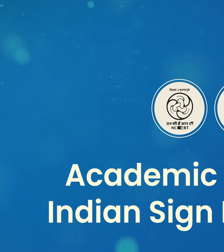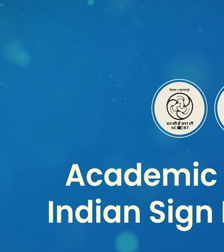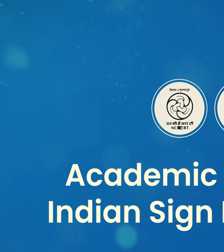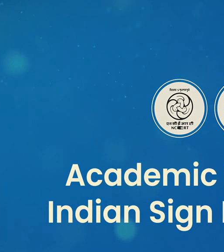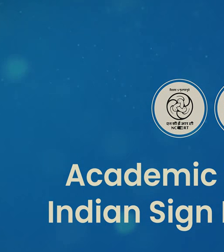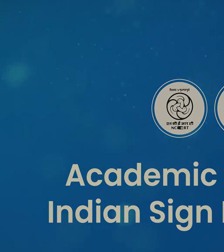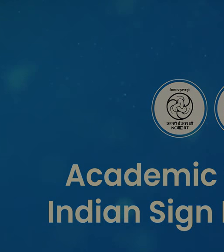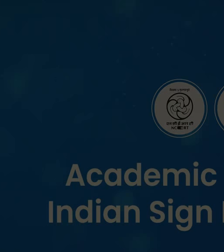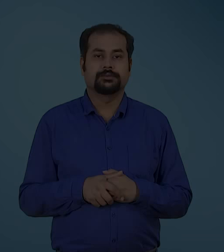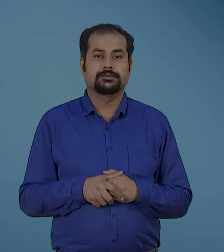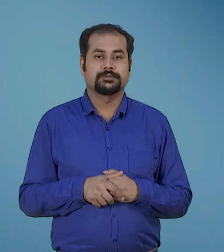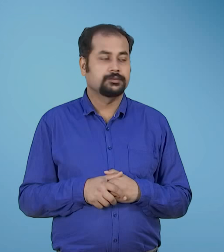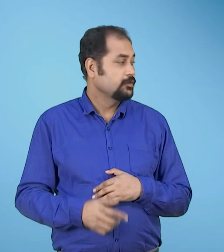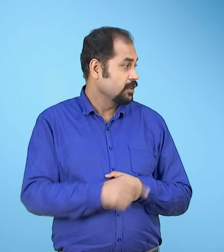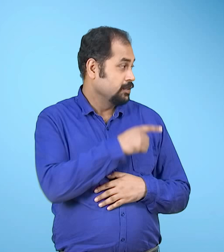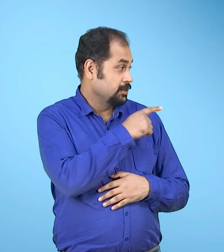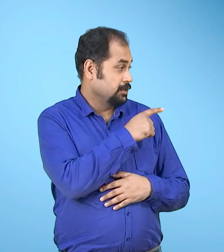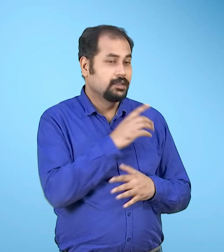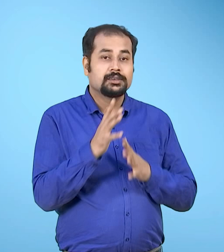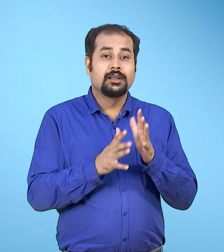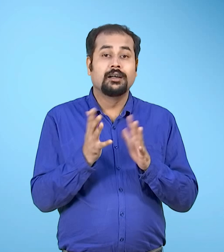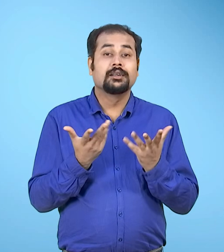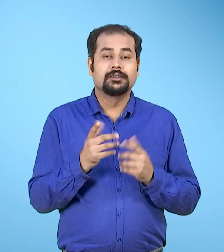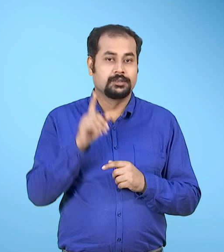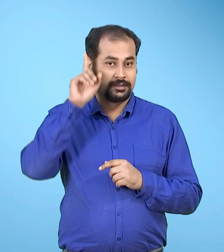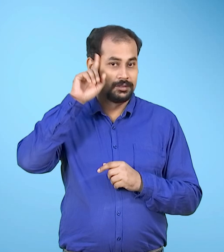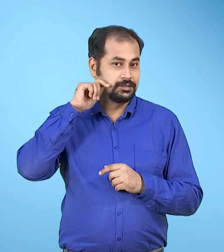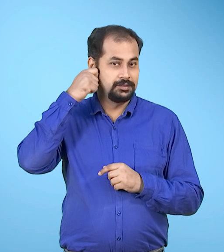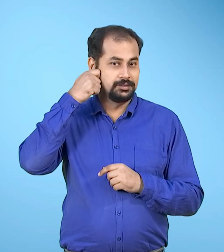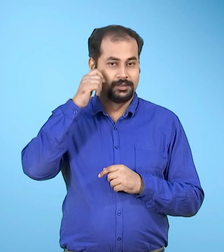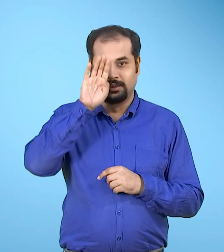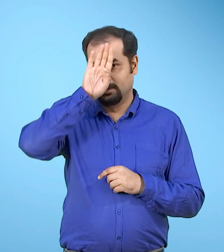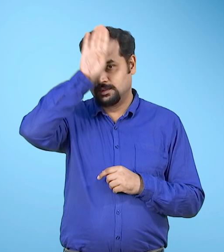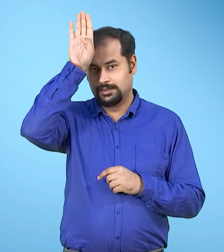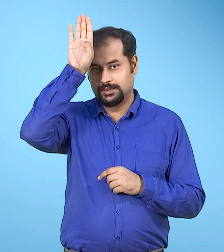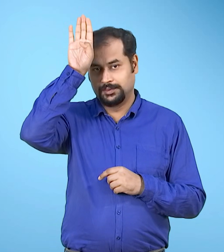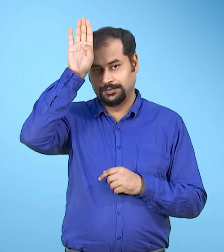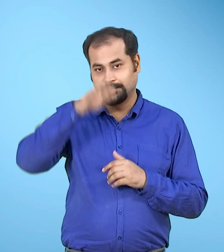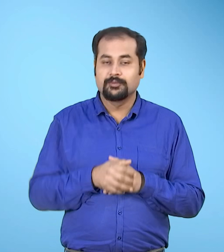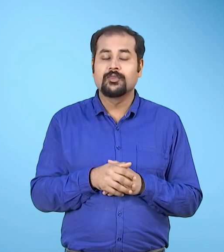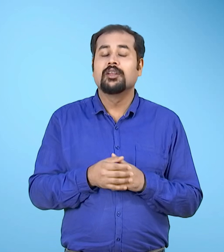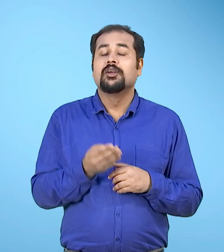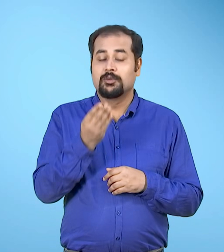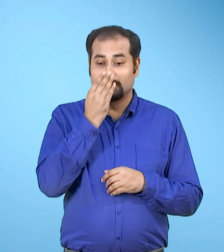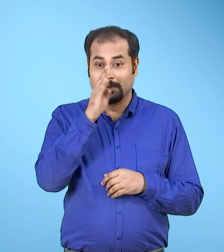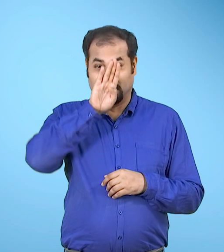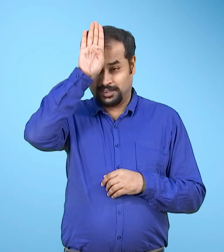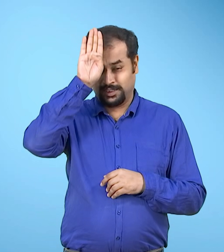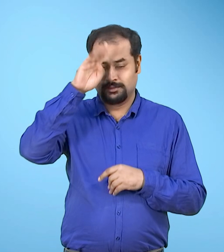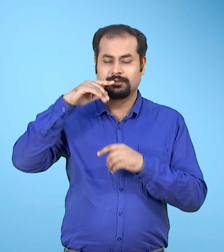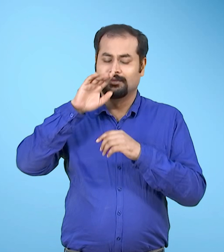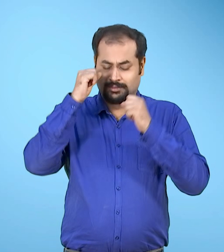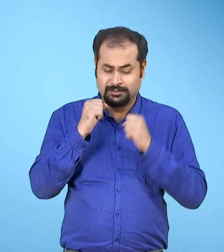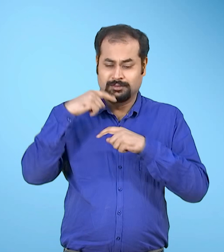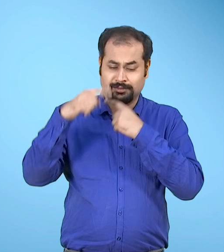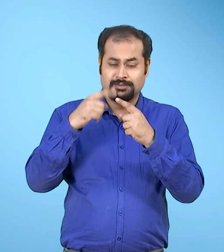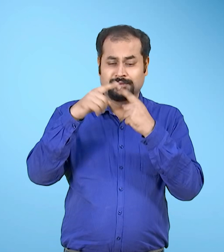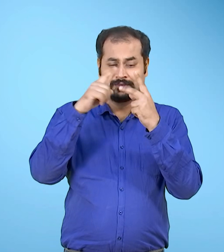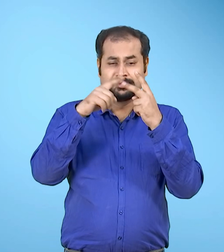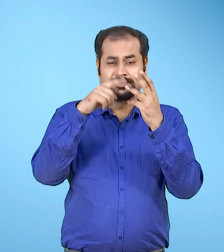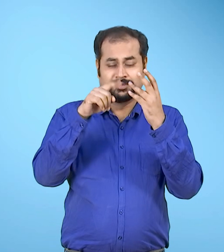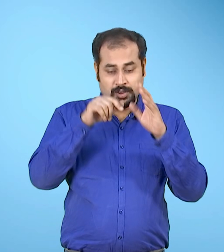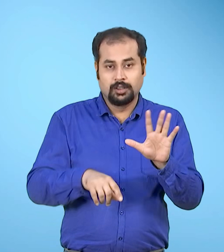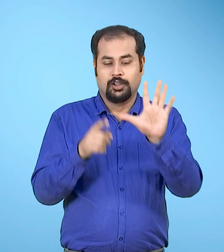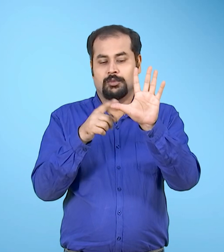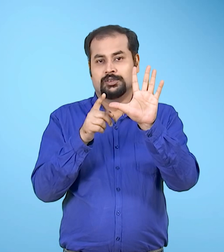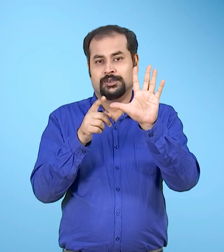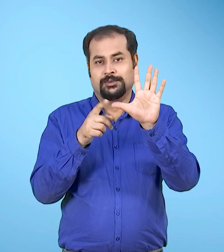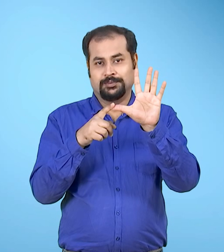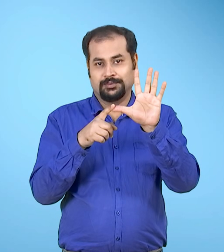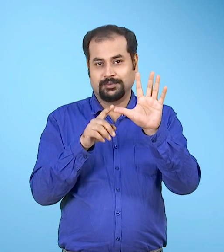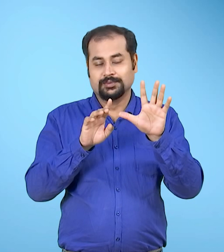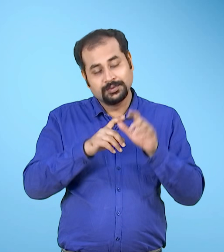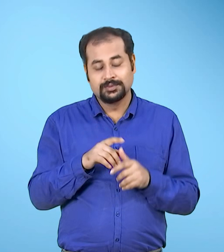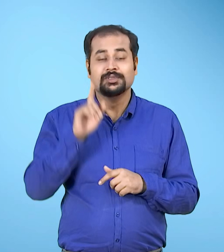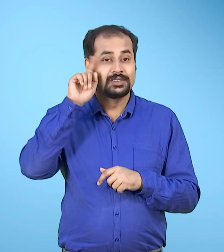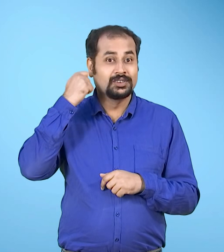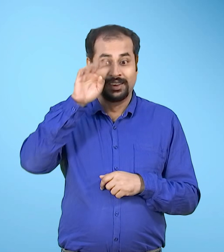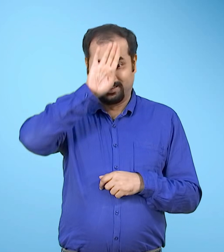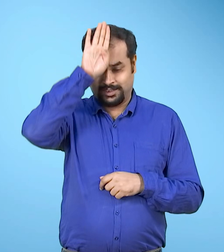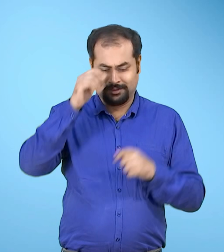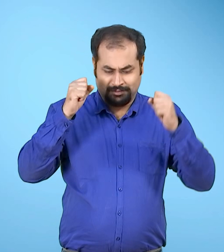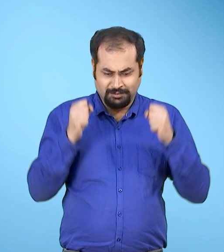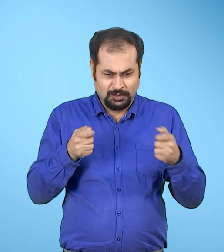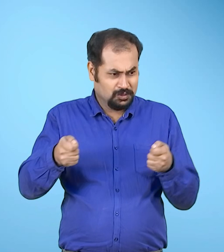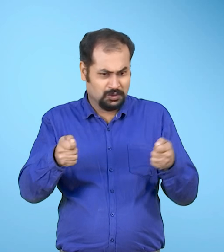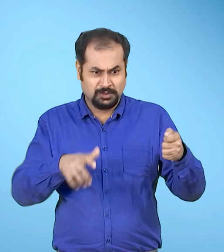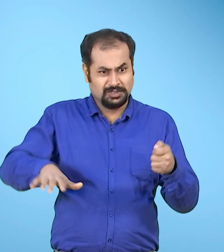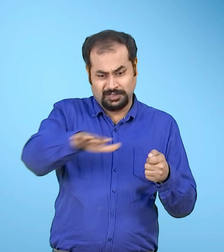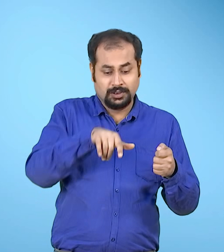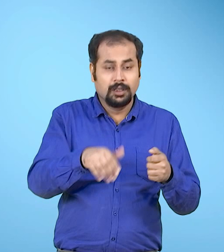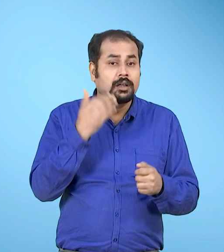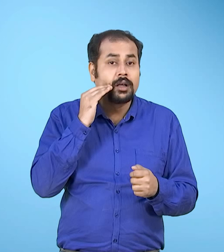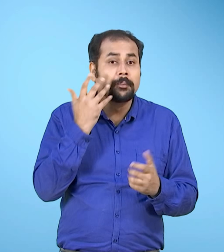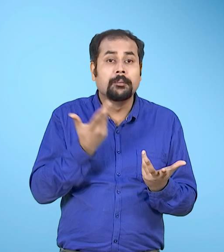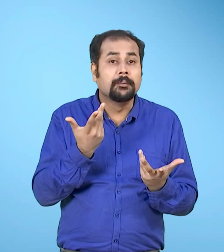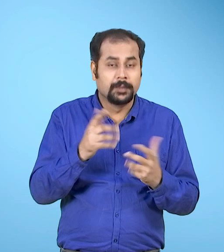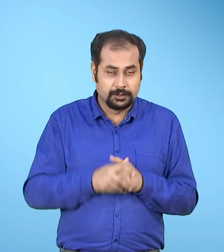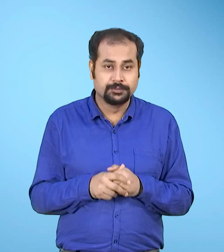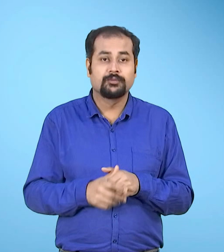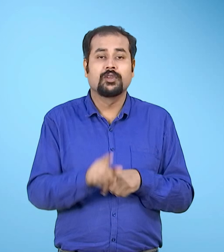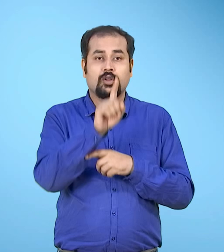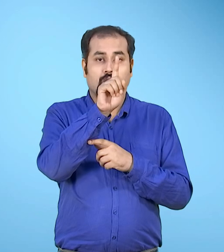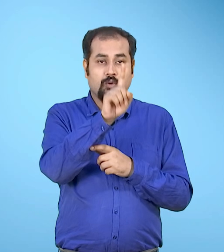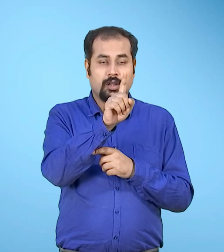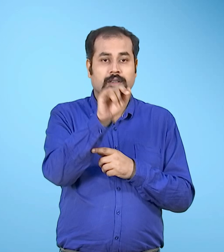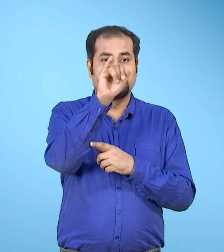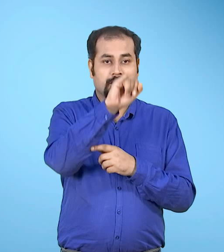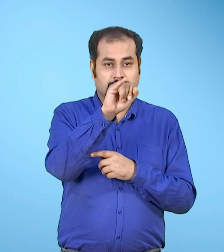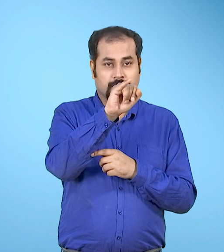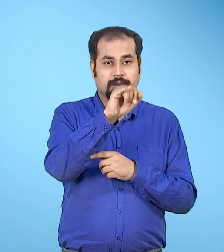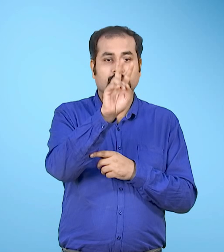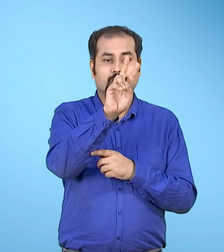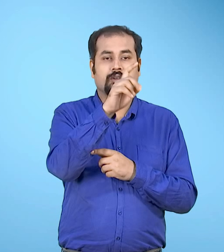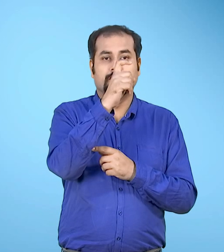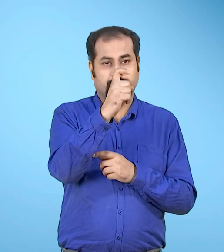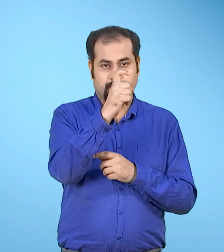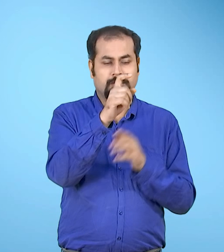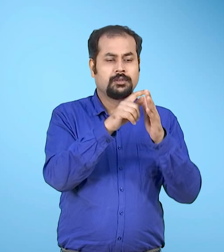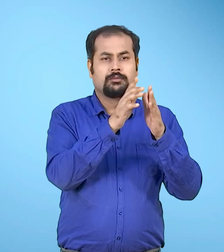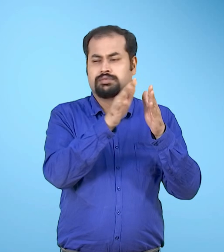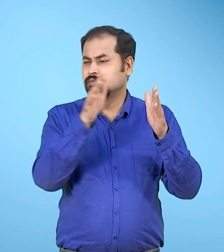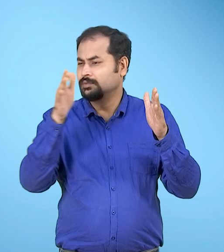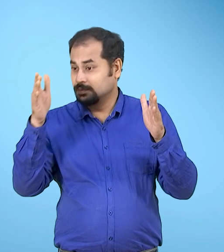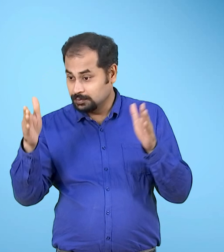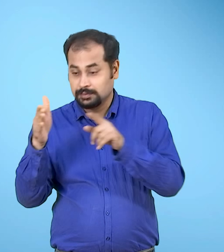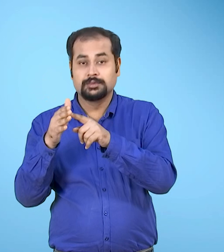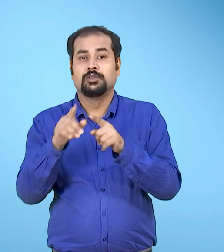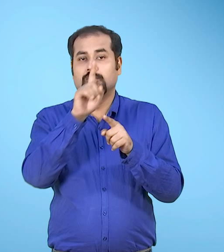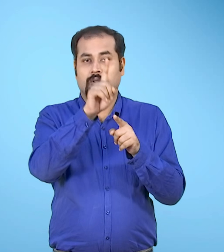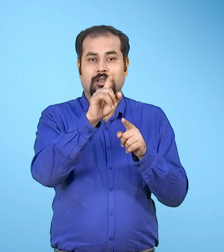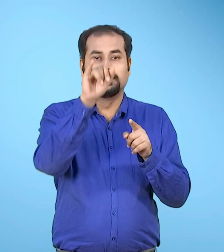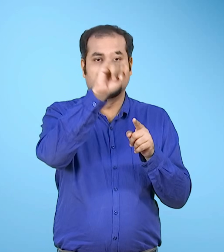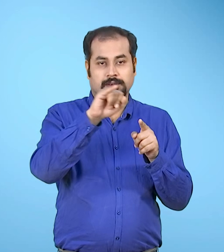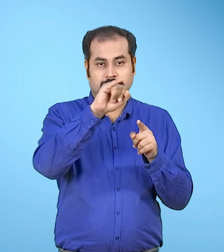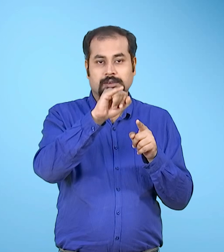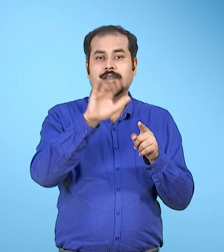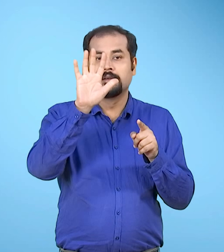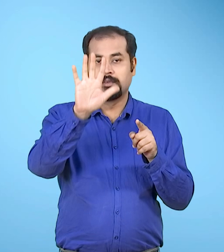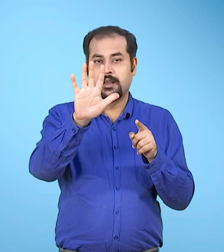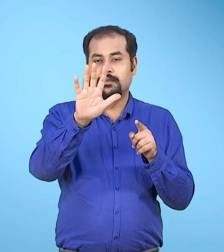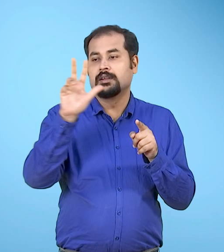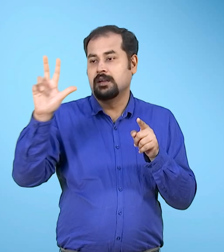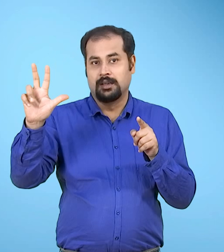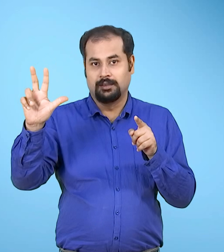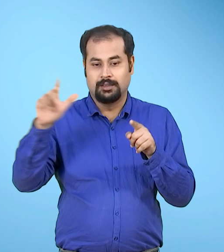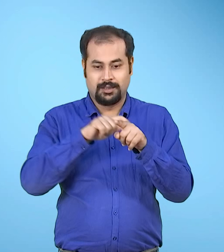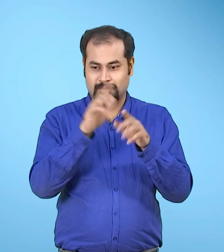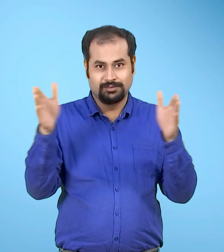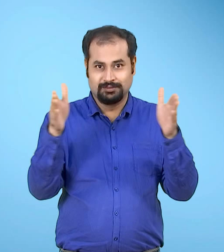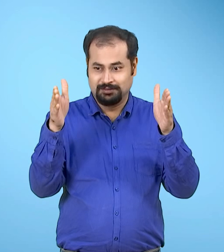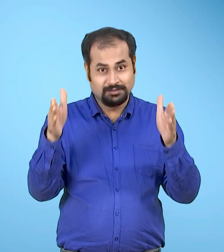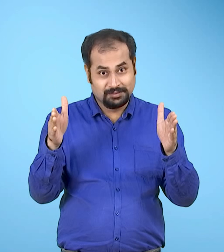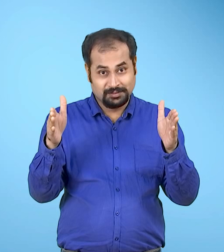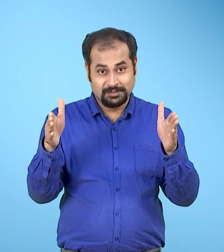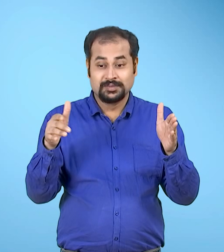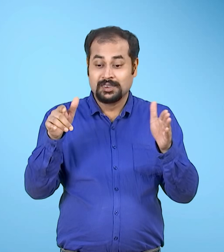Shah Jahan This is the sign for Shah Jahan. Shah Jahan was the fifth Mughal ruler, who reigned from 1627 to 1658.